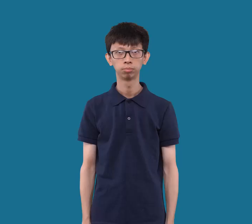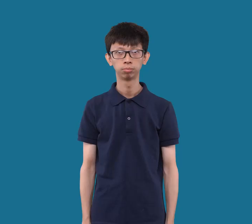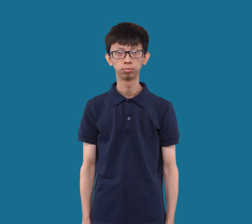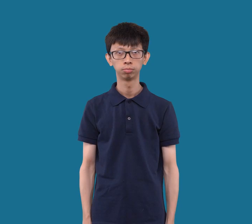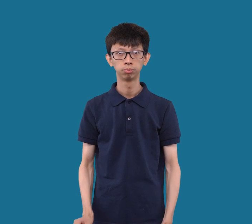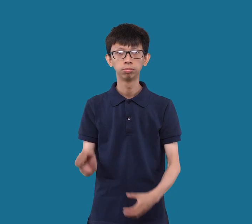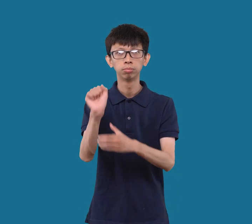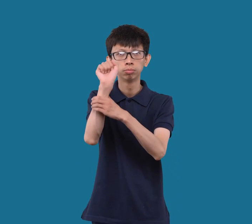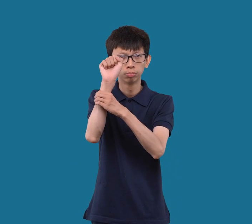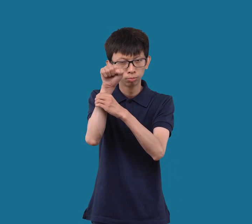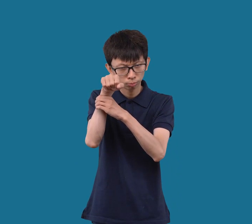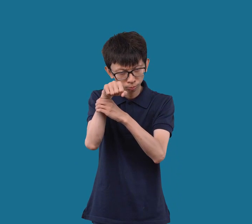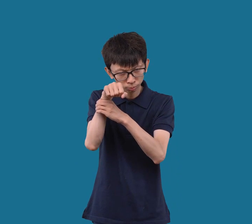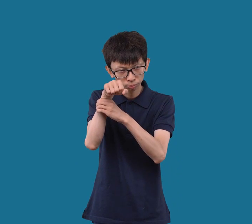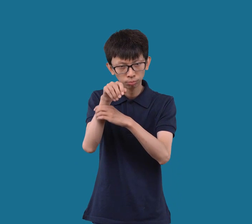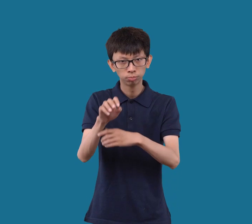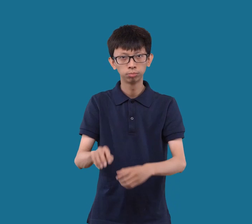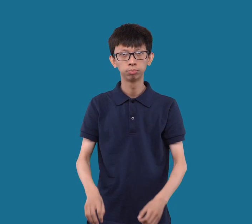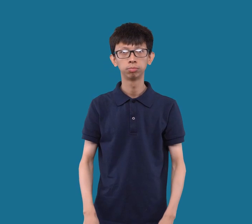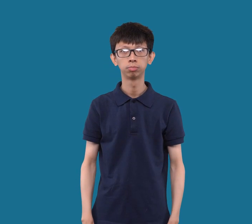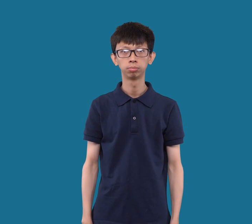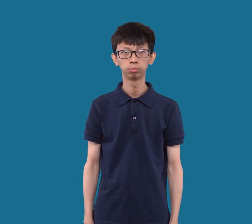chúi đầu